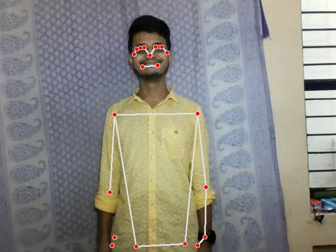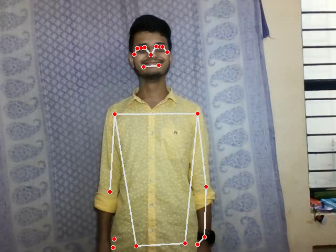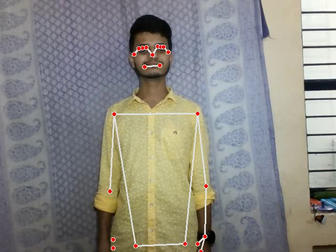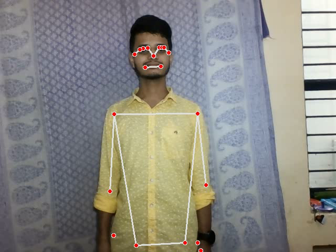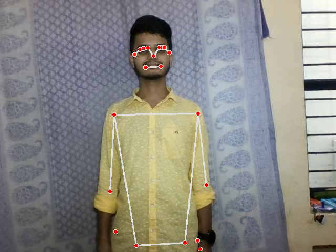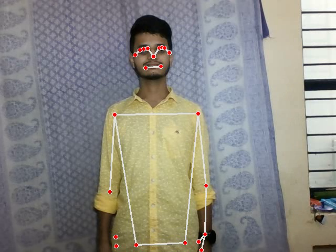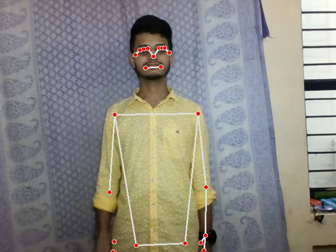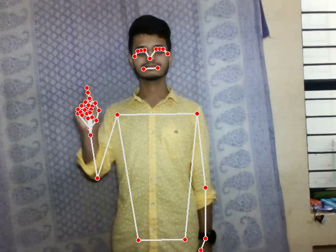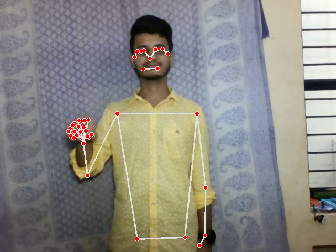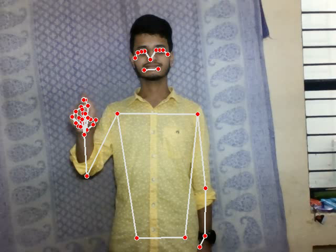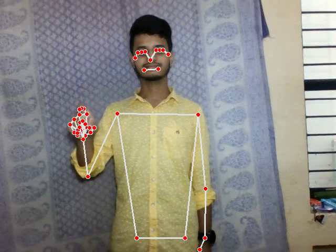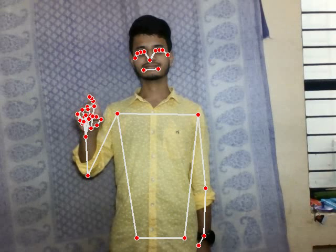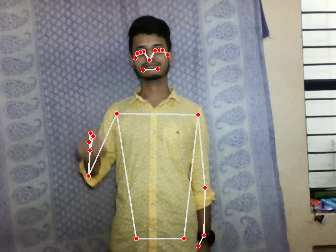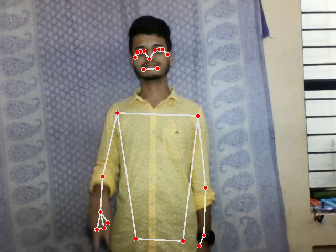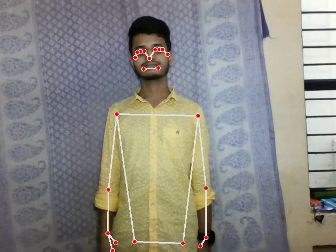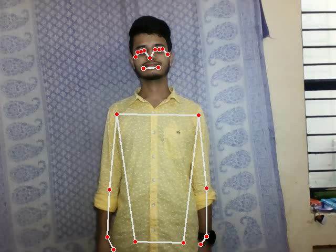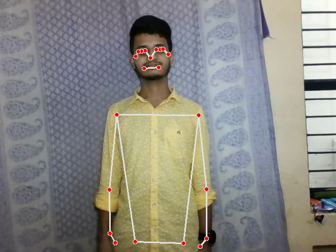need